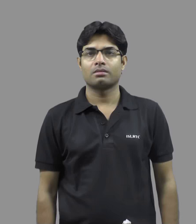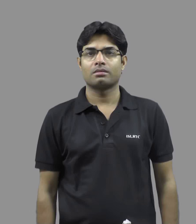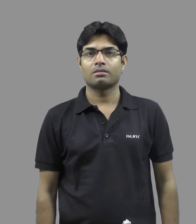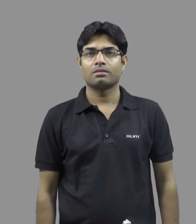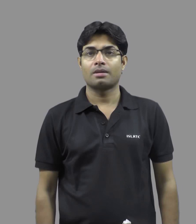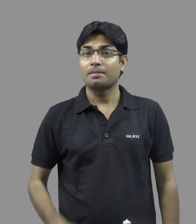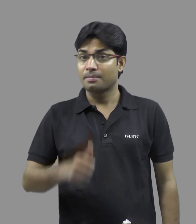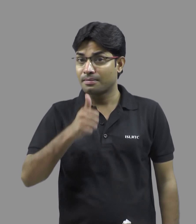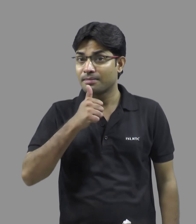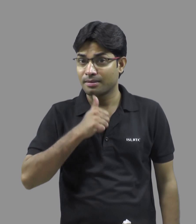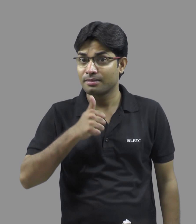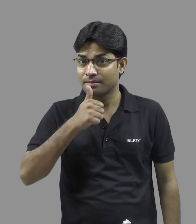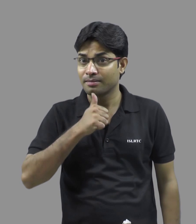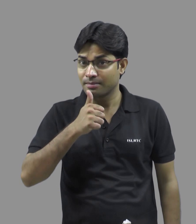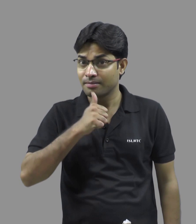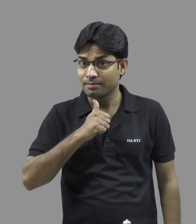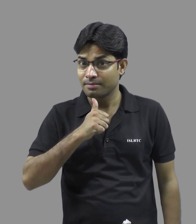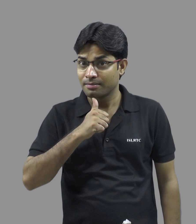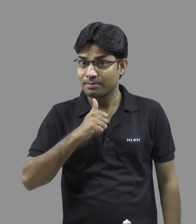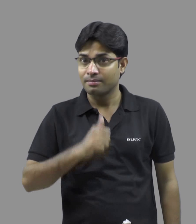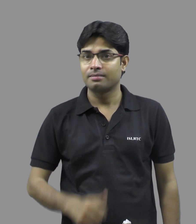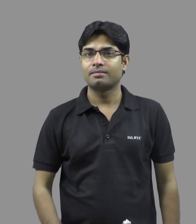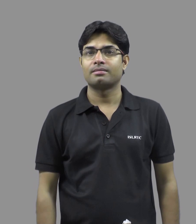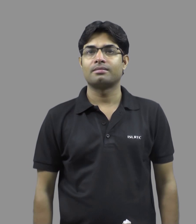Personal